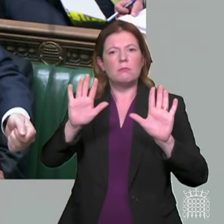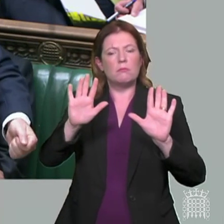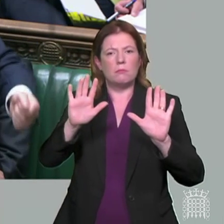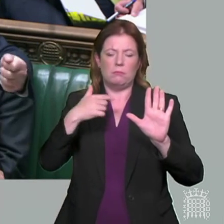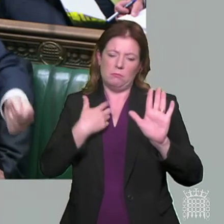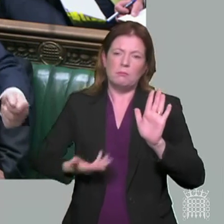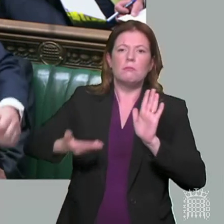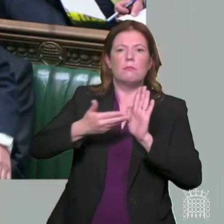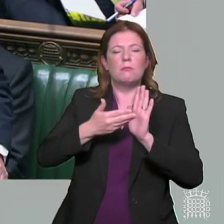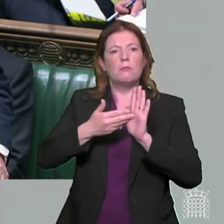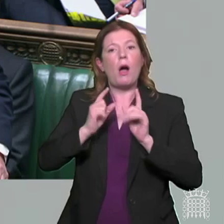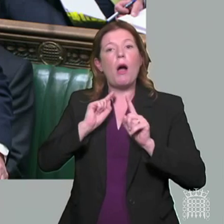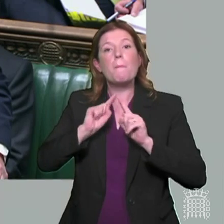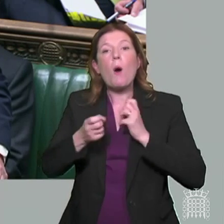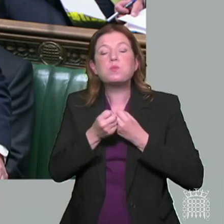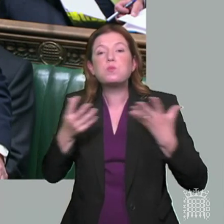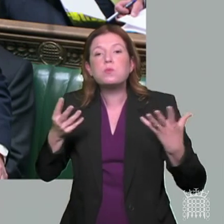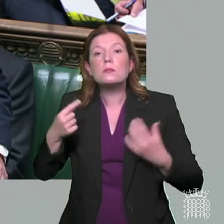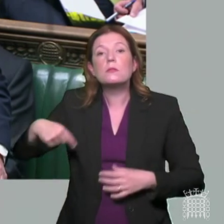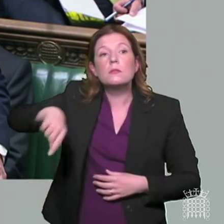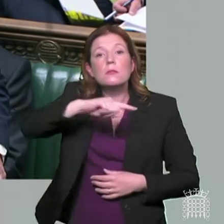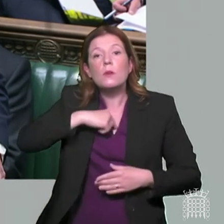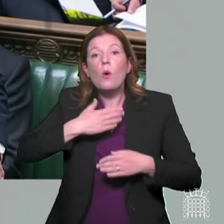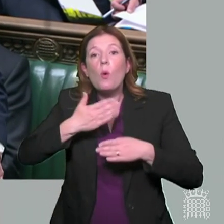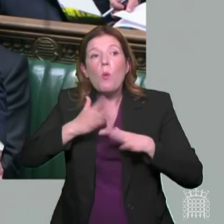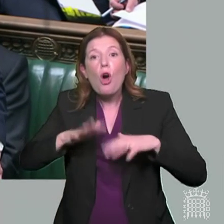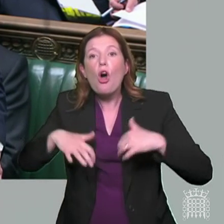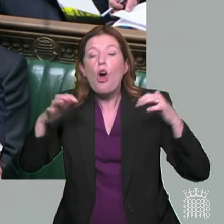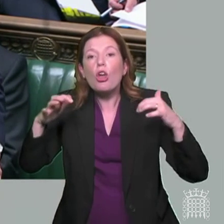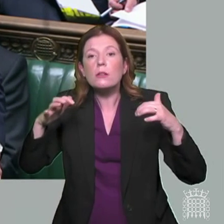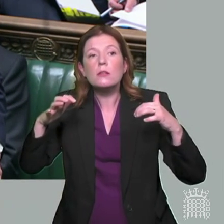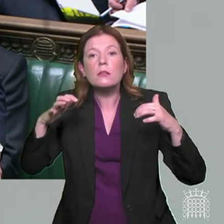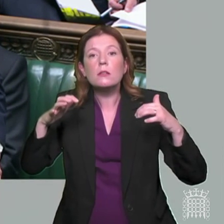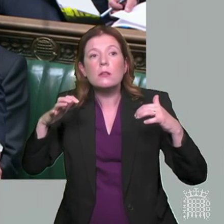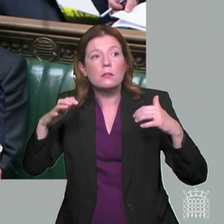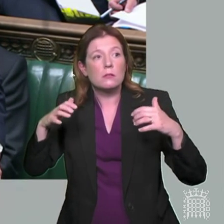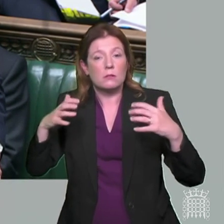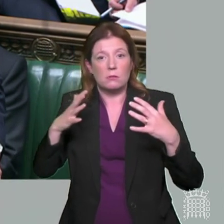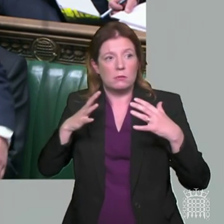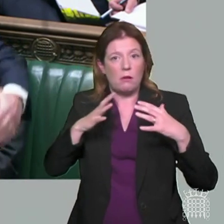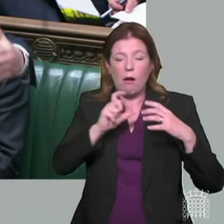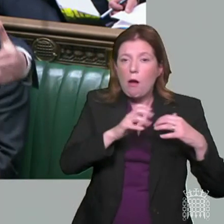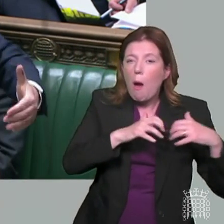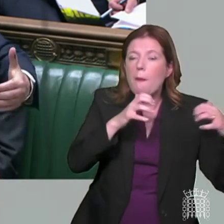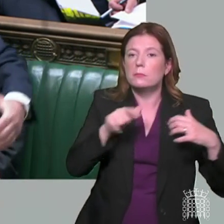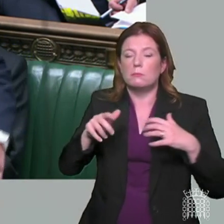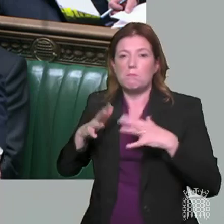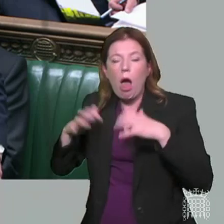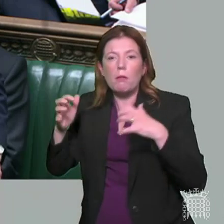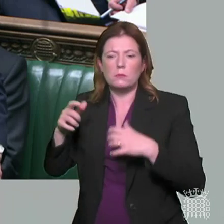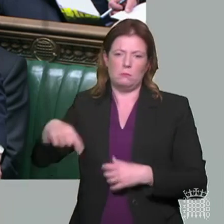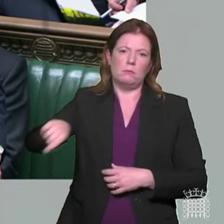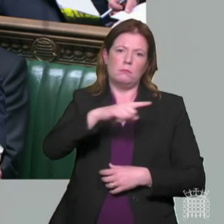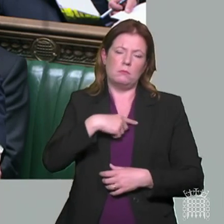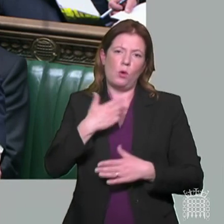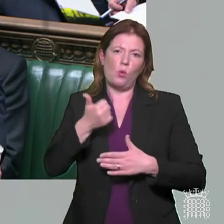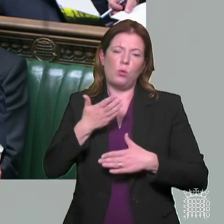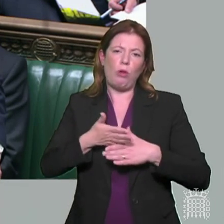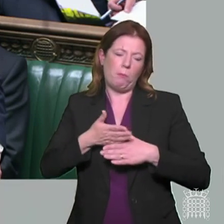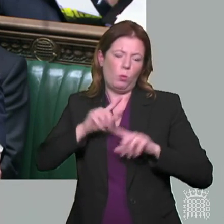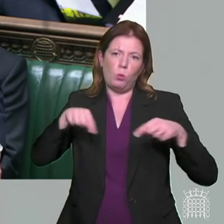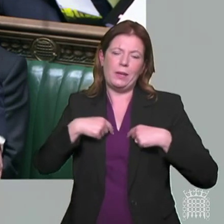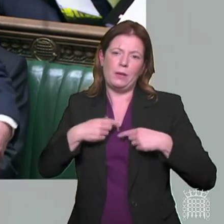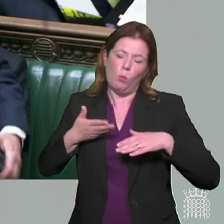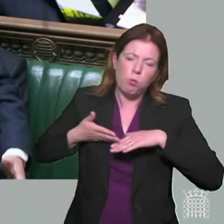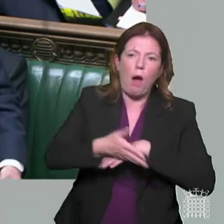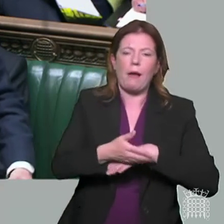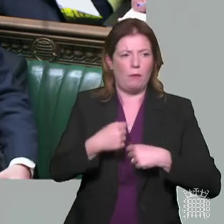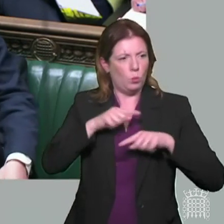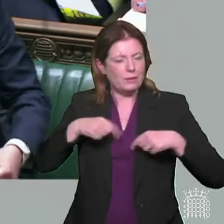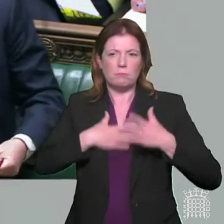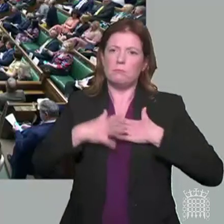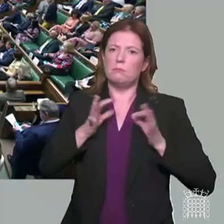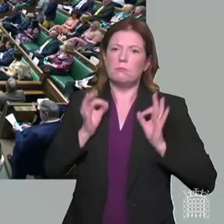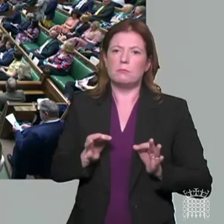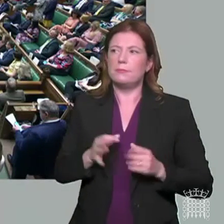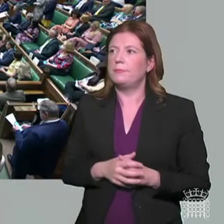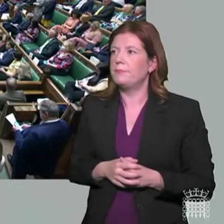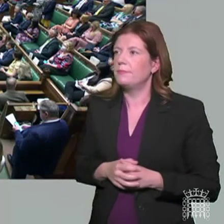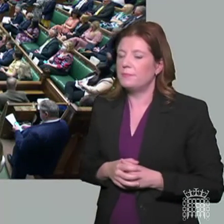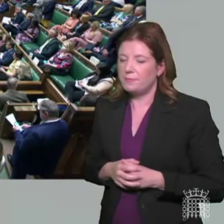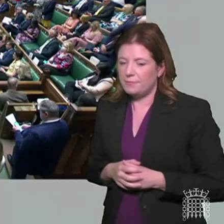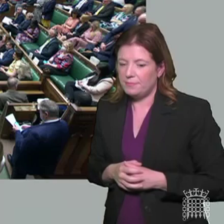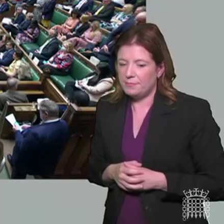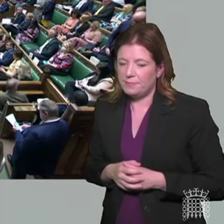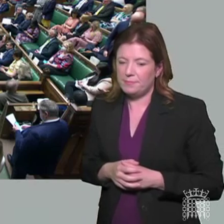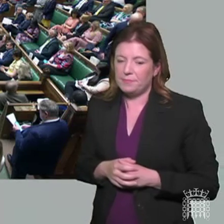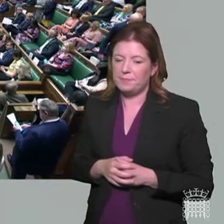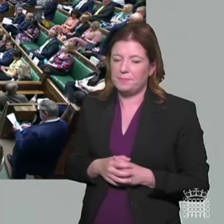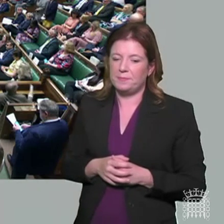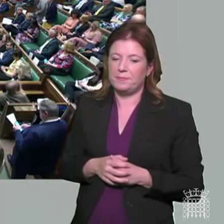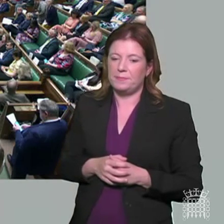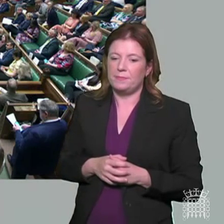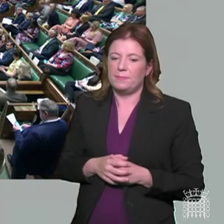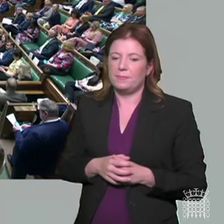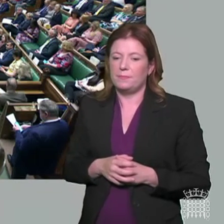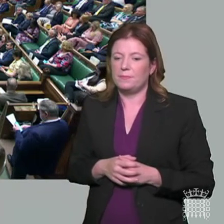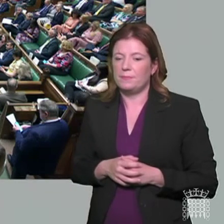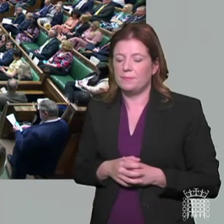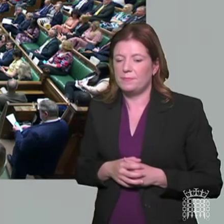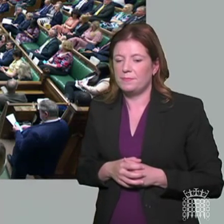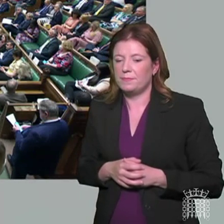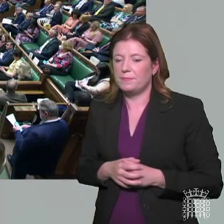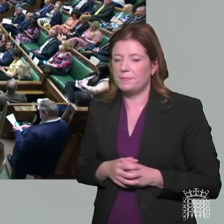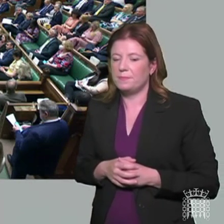stressing that the vast majority of people who work in the House of Commons—Members of Parliament—are doing a very good job and working very hard and are not misbehaving.